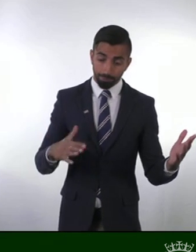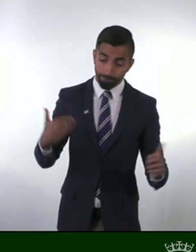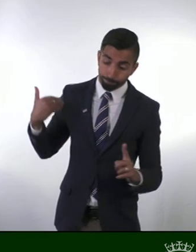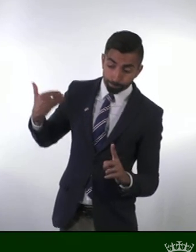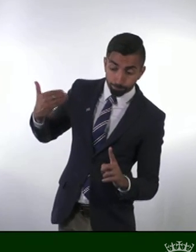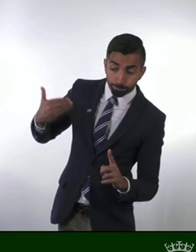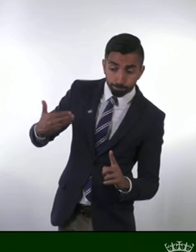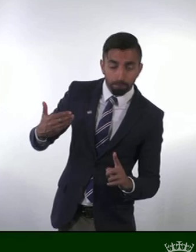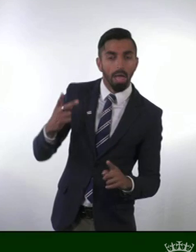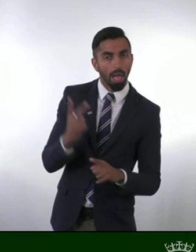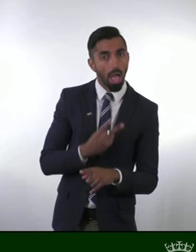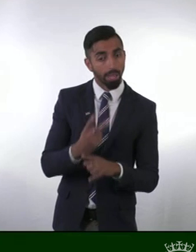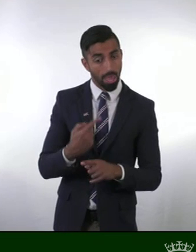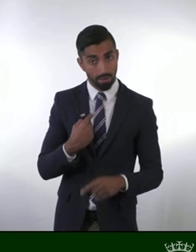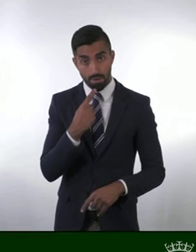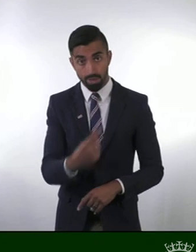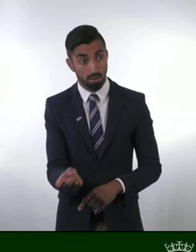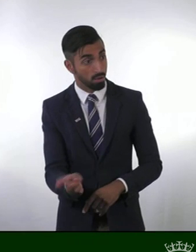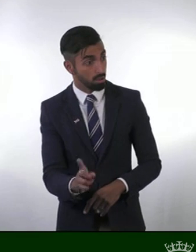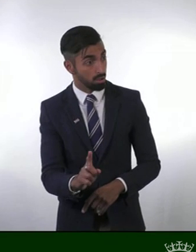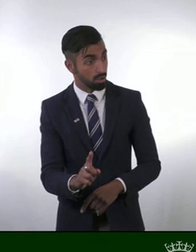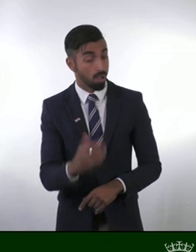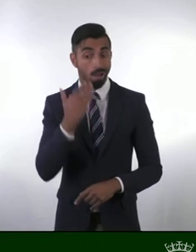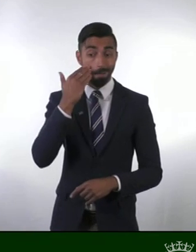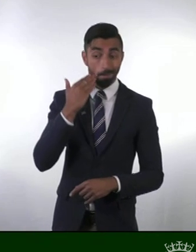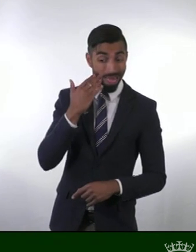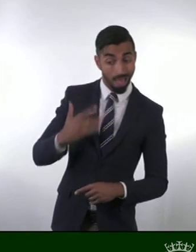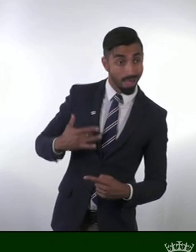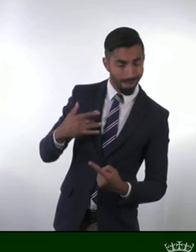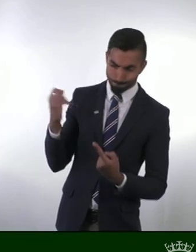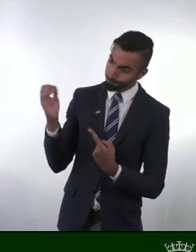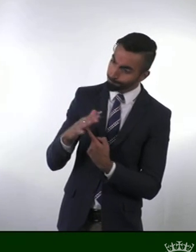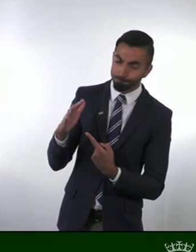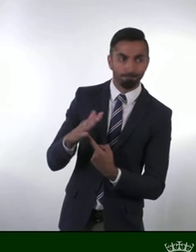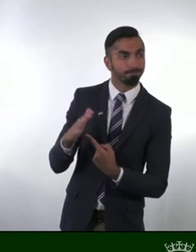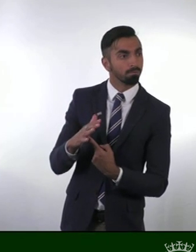Yes, black lives matter, and yes, the death of George Floyd was absolutely appalling.